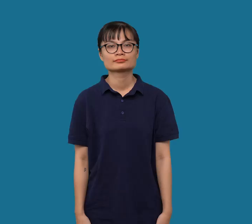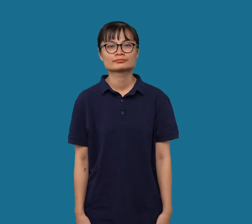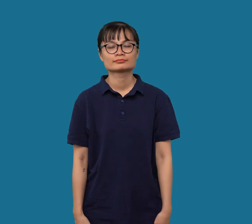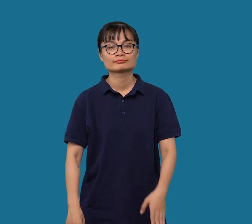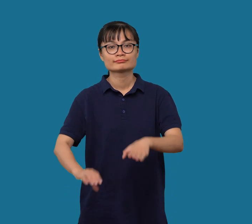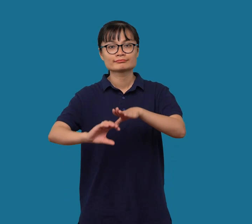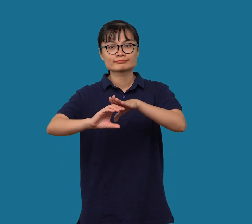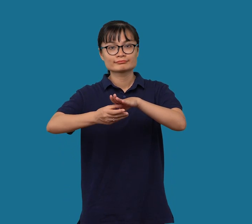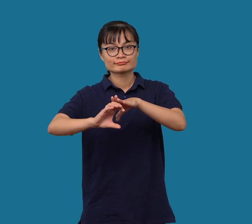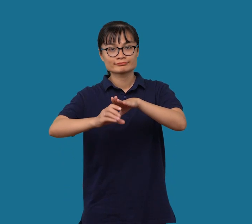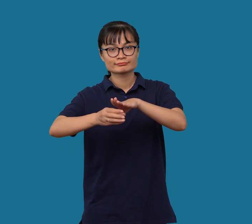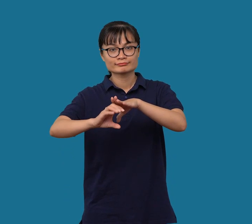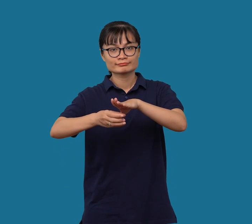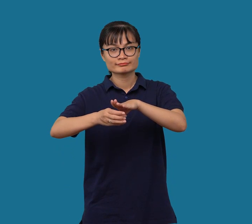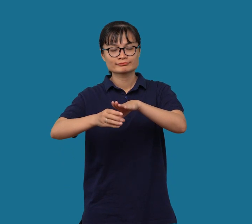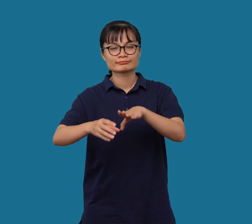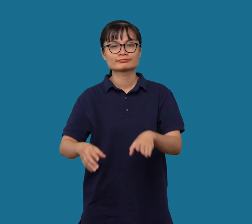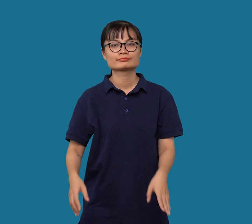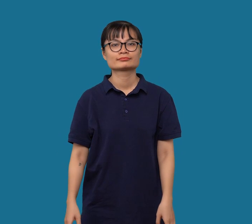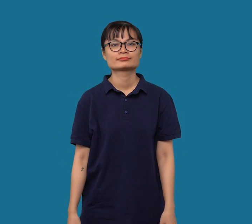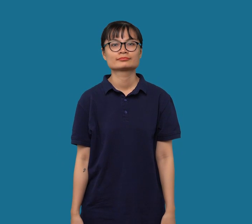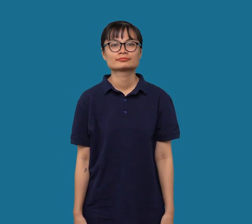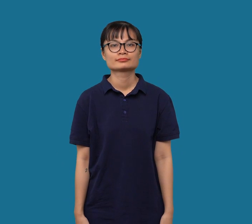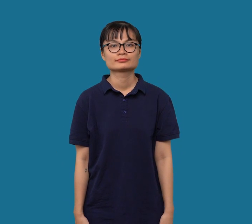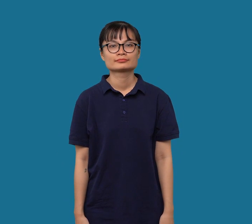xe lu